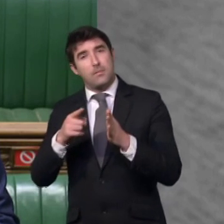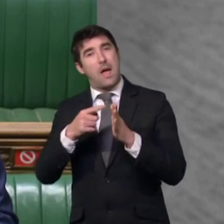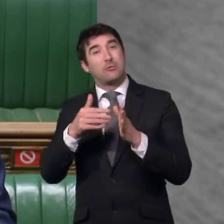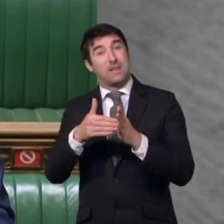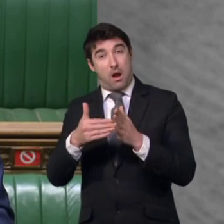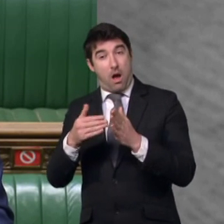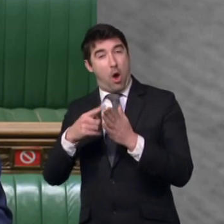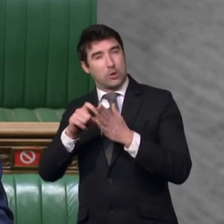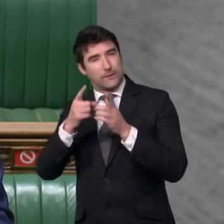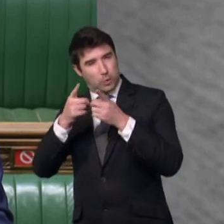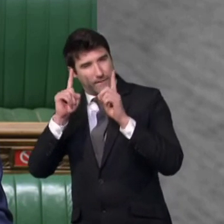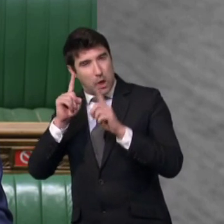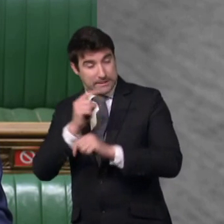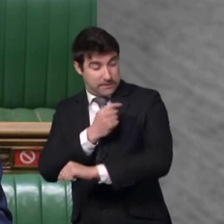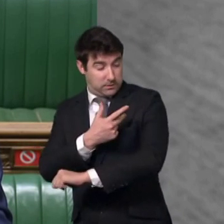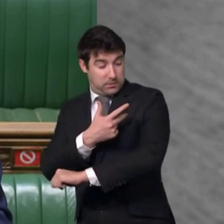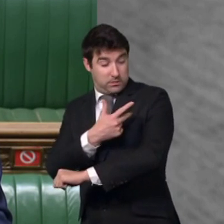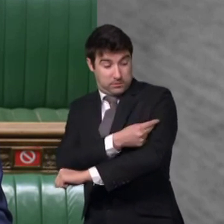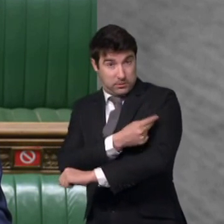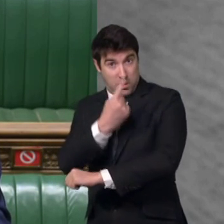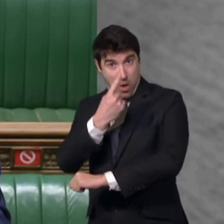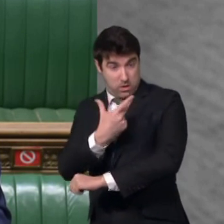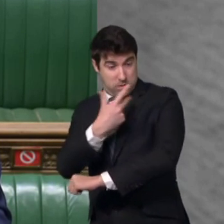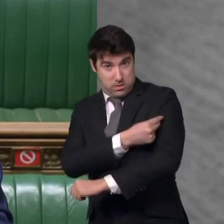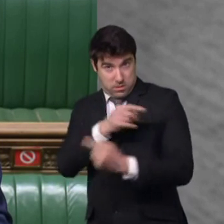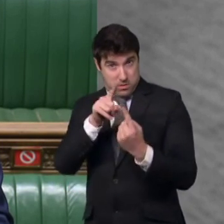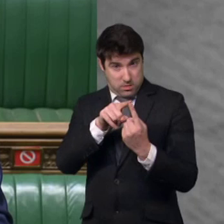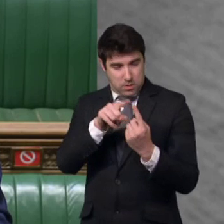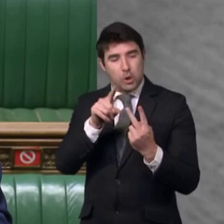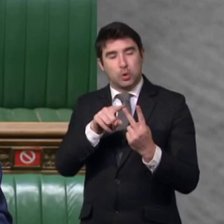The great news is that people get protection after the first dose.